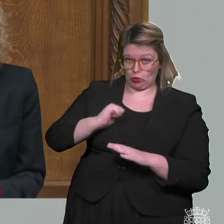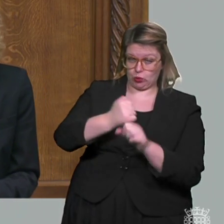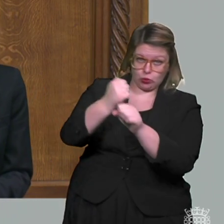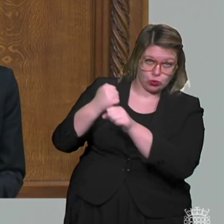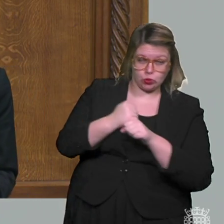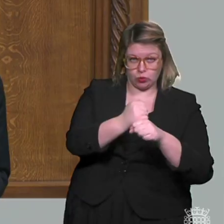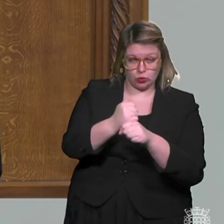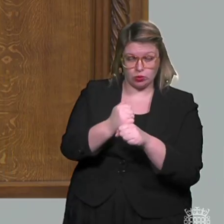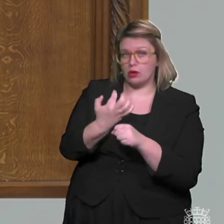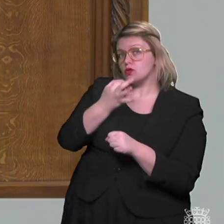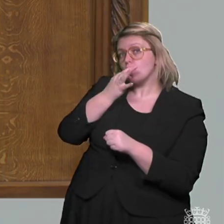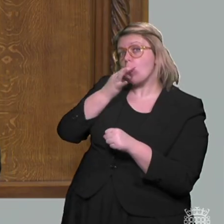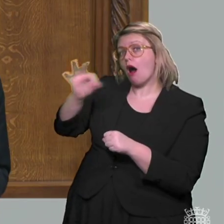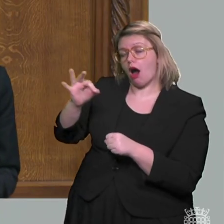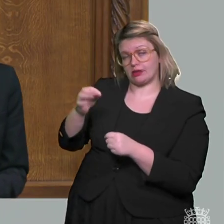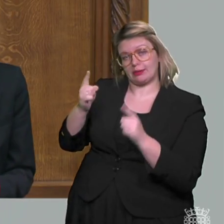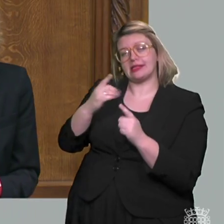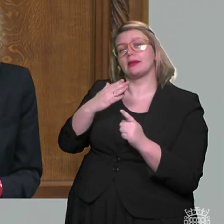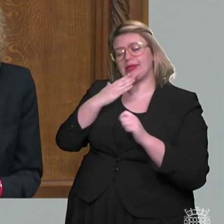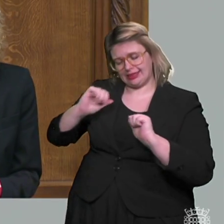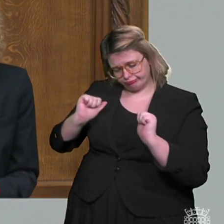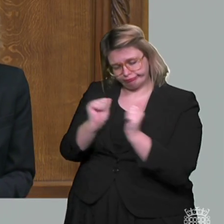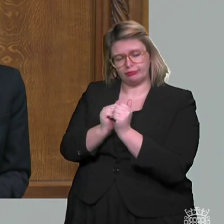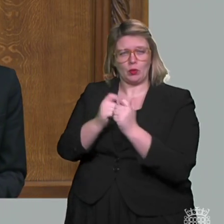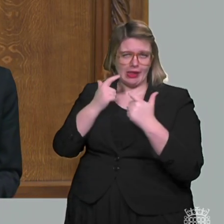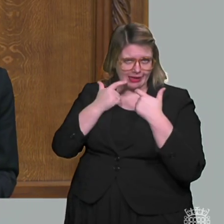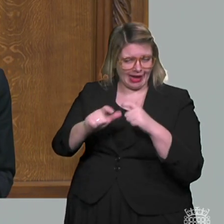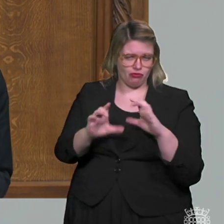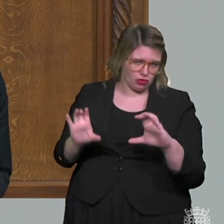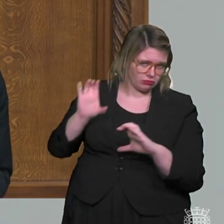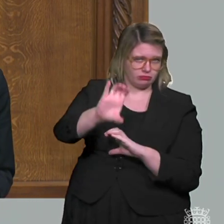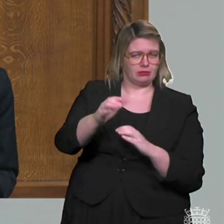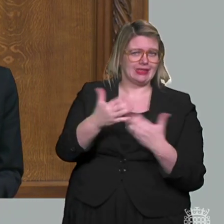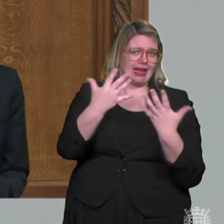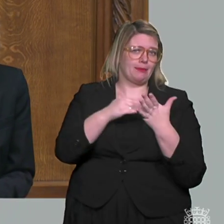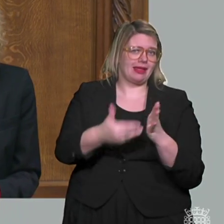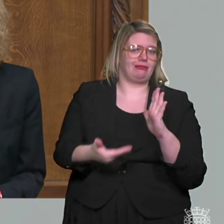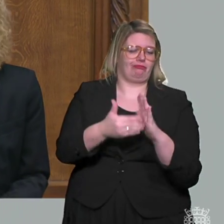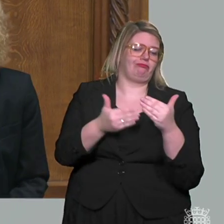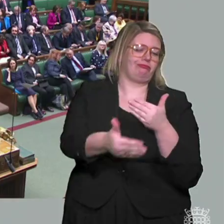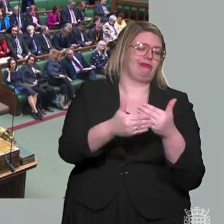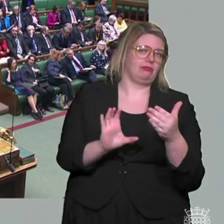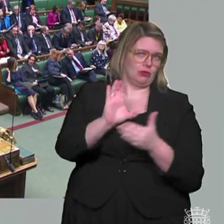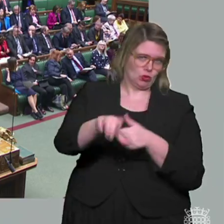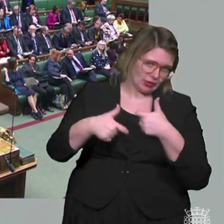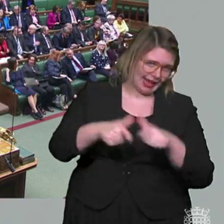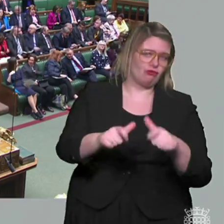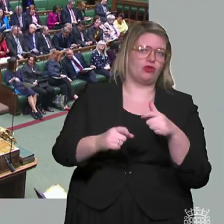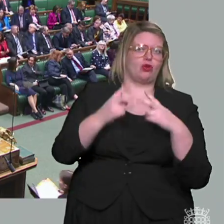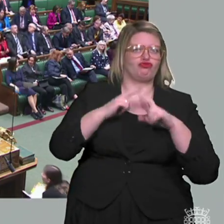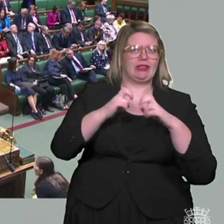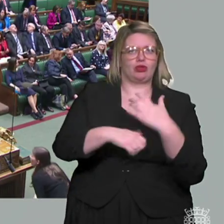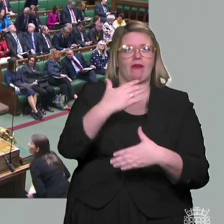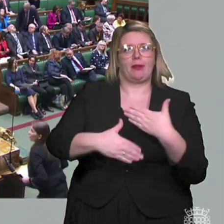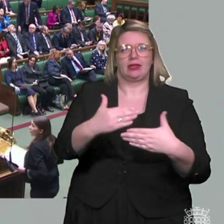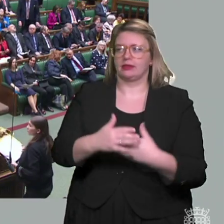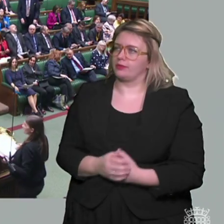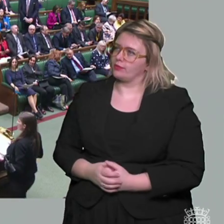Will the Secretary of State reconfirm her Government’s commitment to deliver the remaining £10 million for research and development?